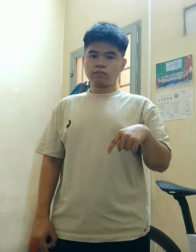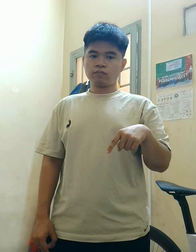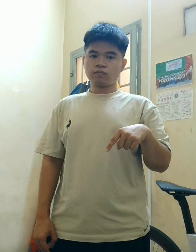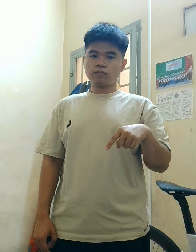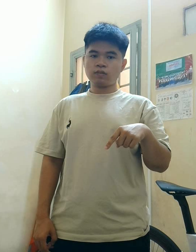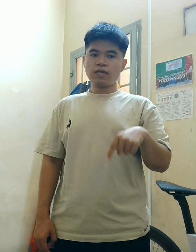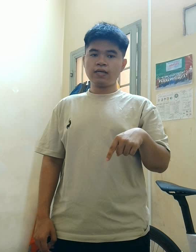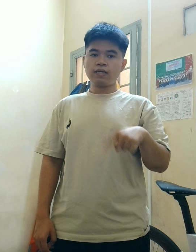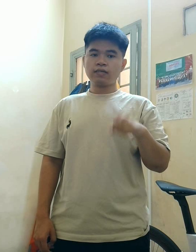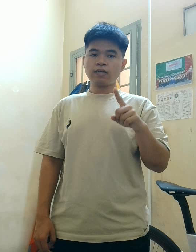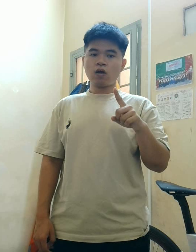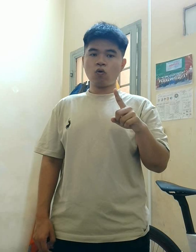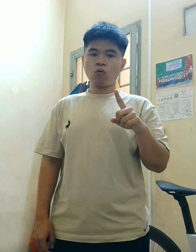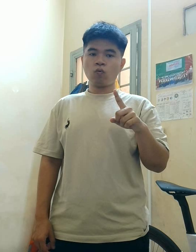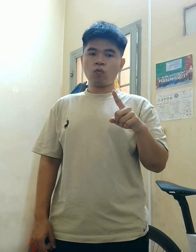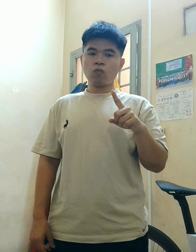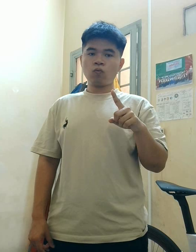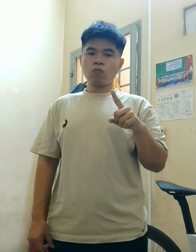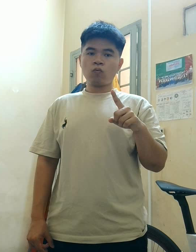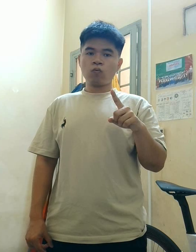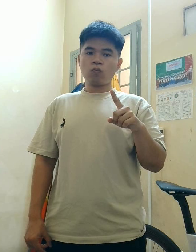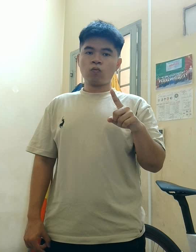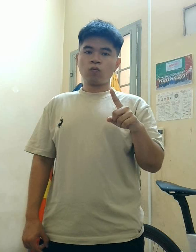di dau